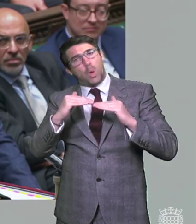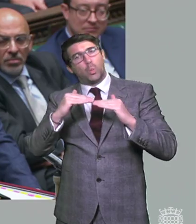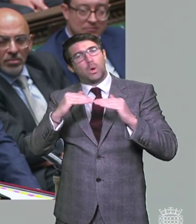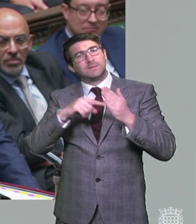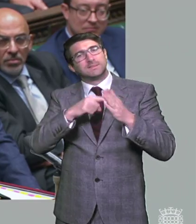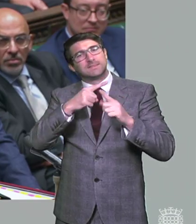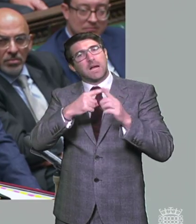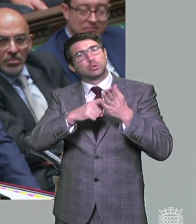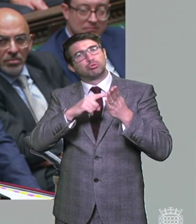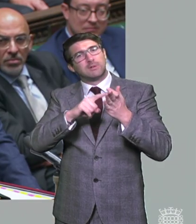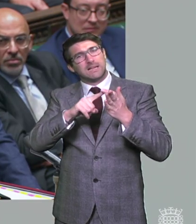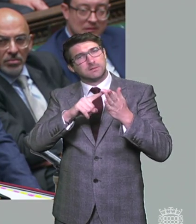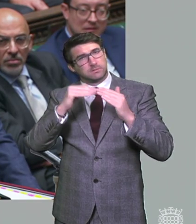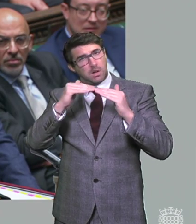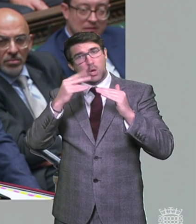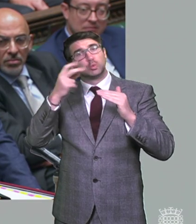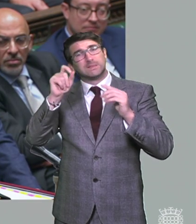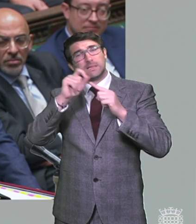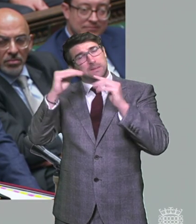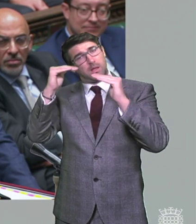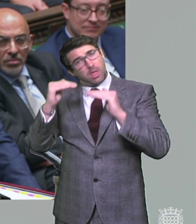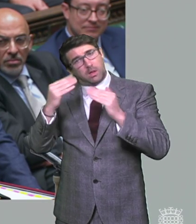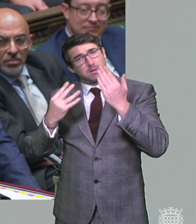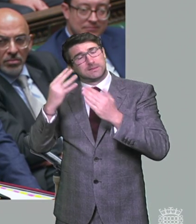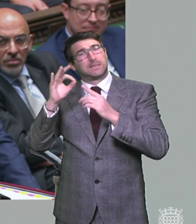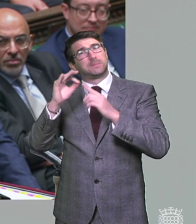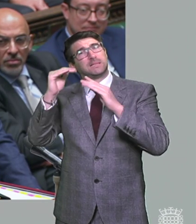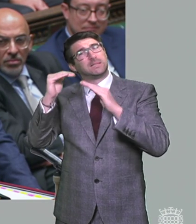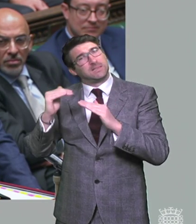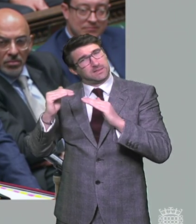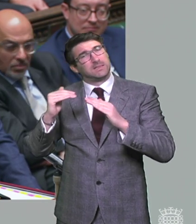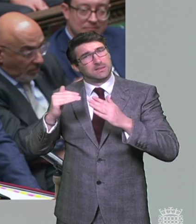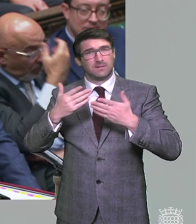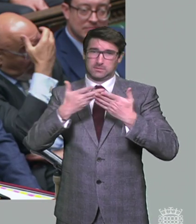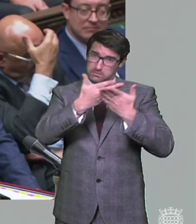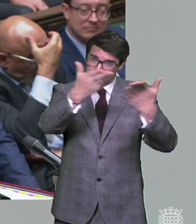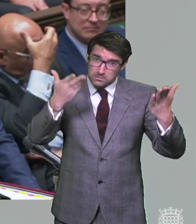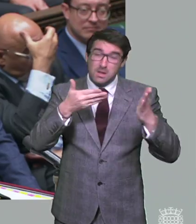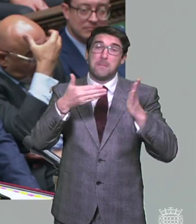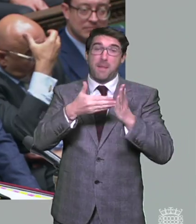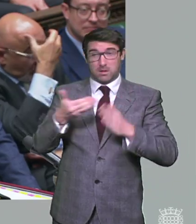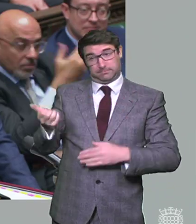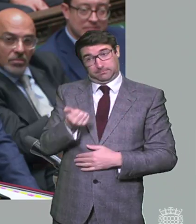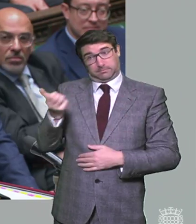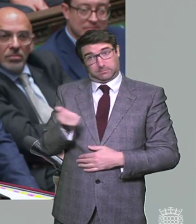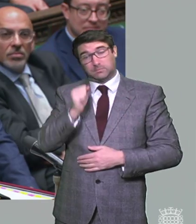We are also making sure that the most vulnerable households get an extra £1,200 of support.